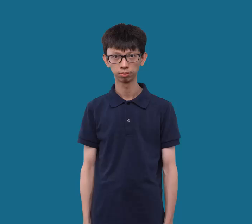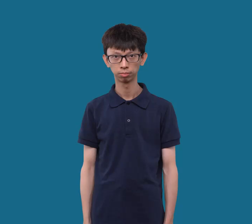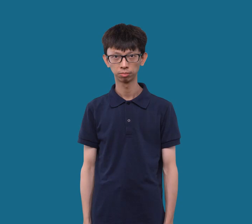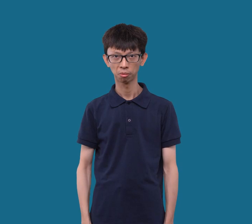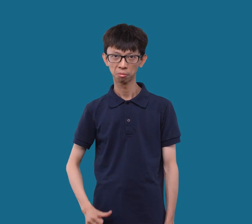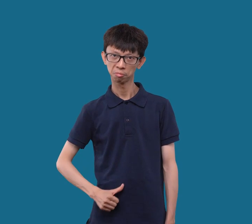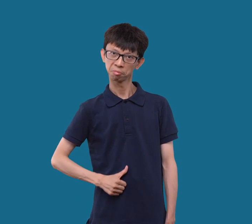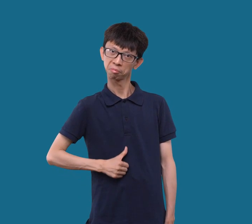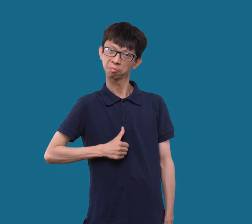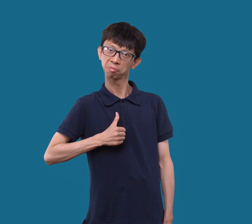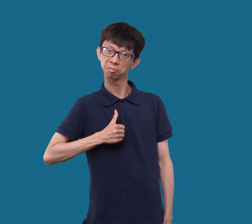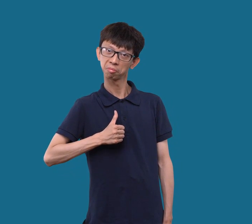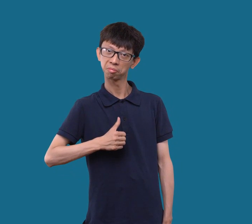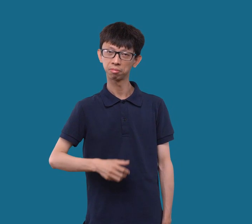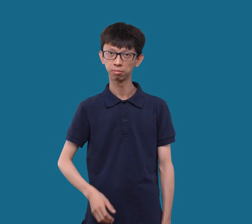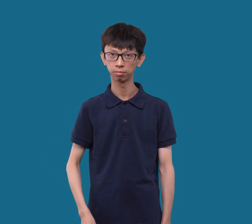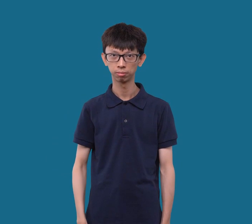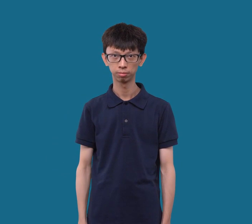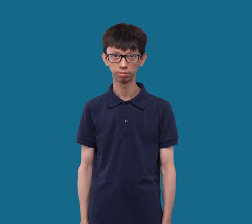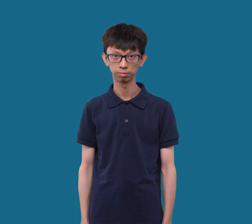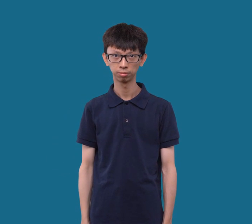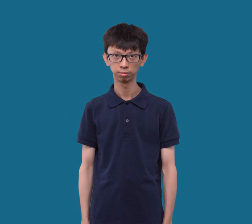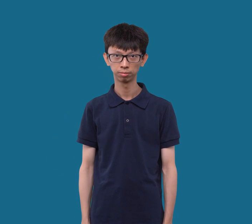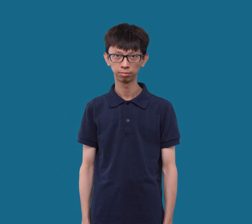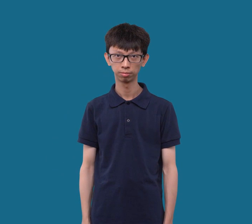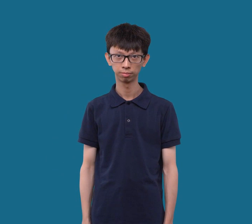khoe